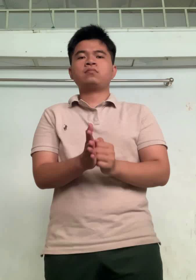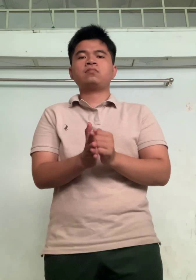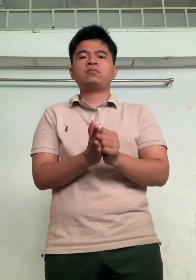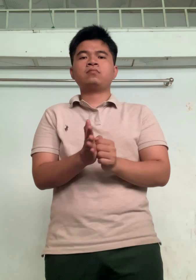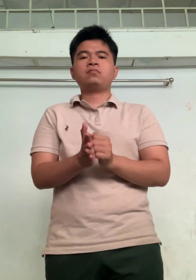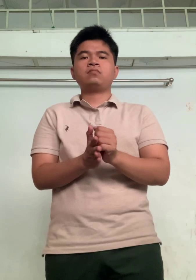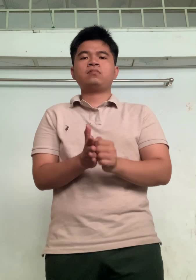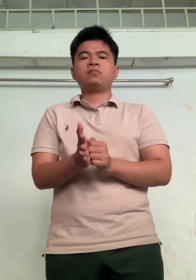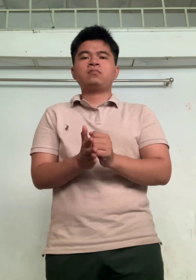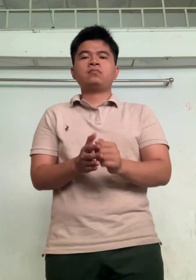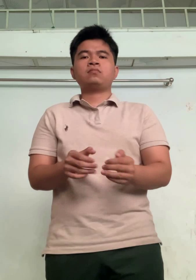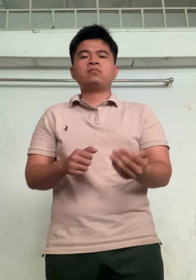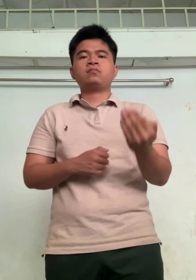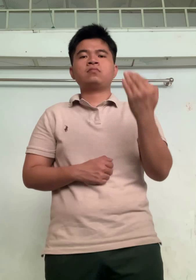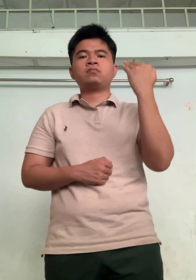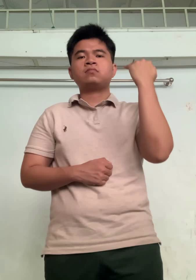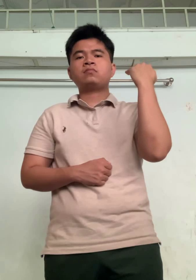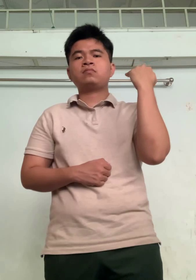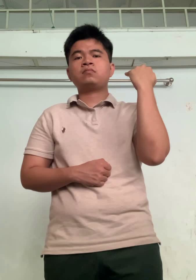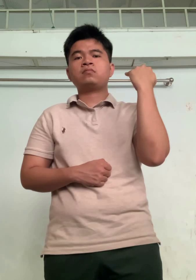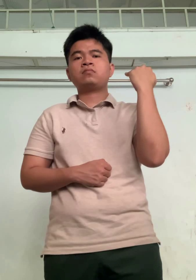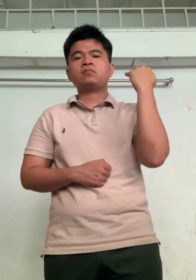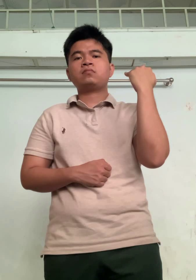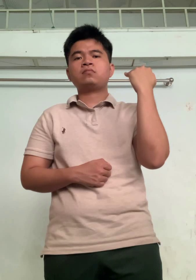thang truoc